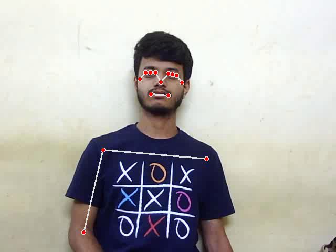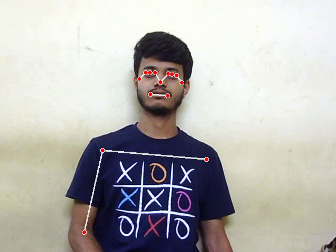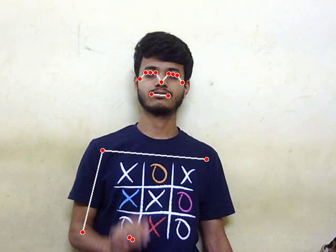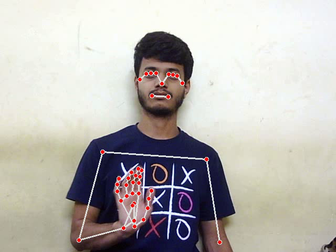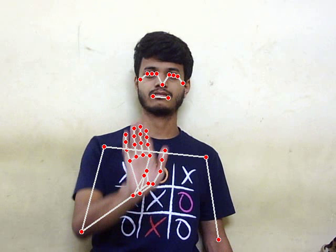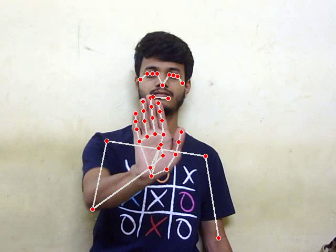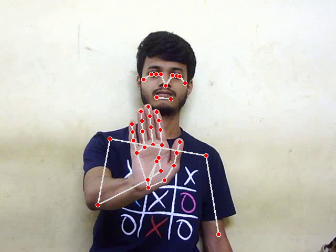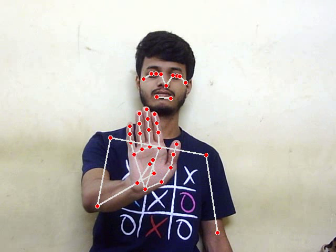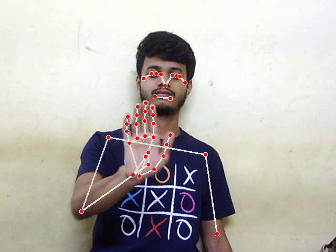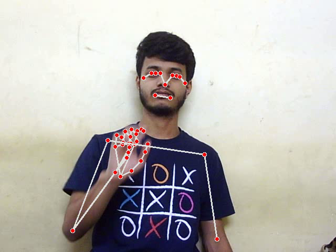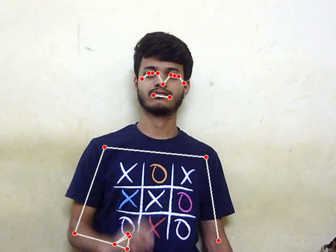your